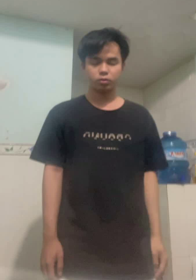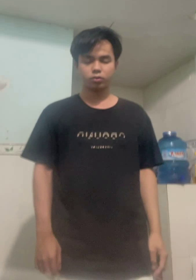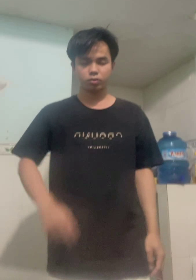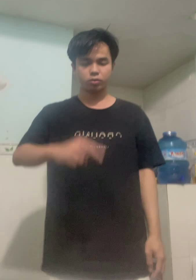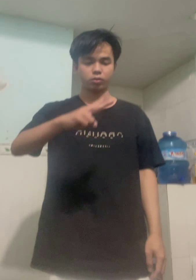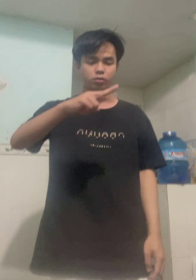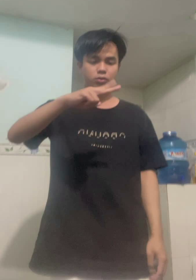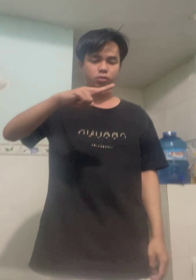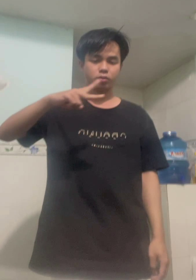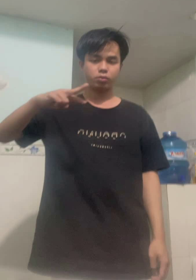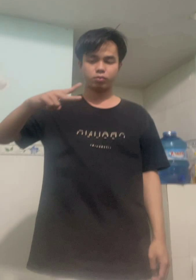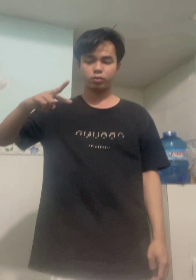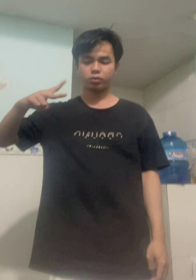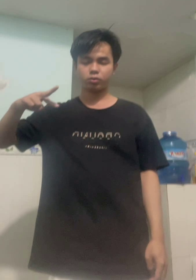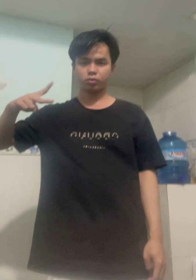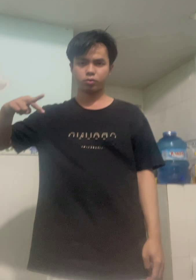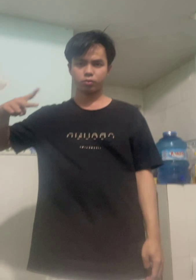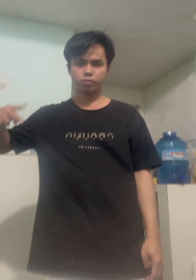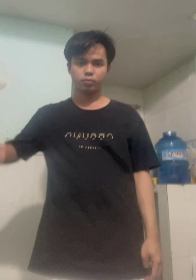boi